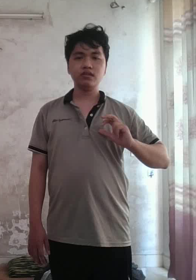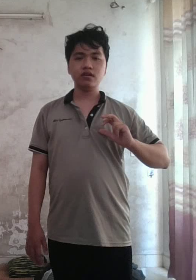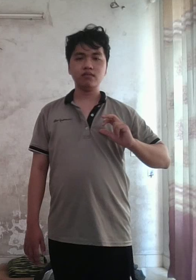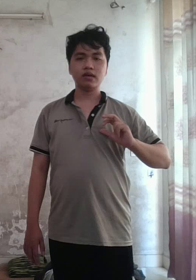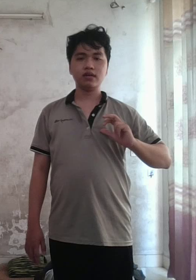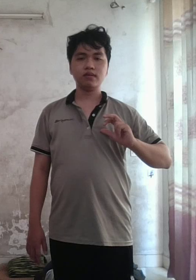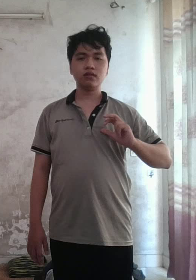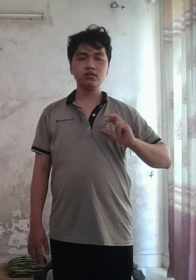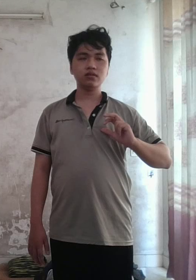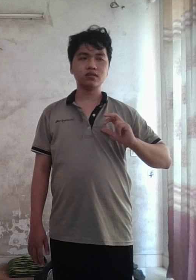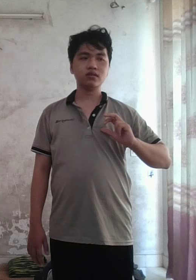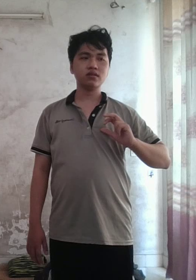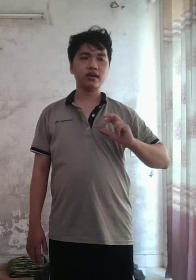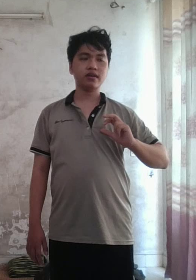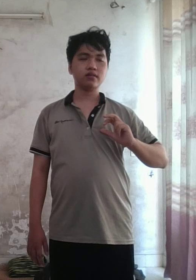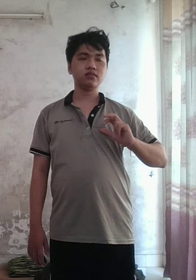giau co